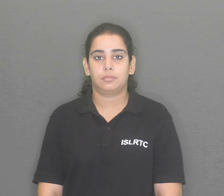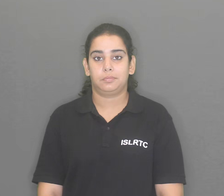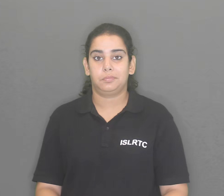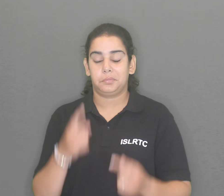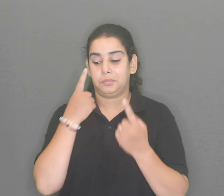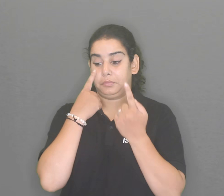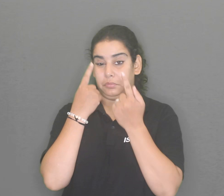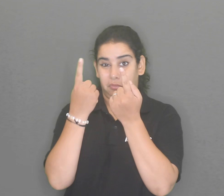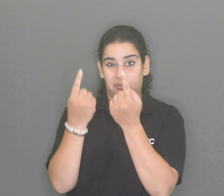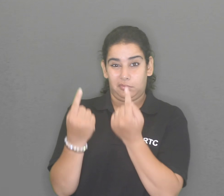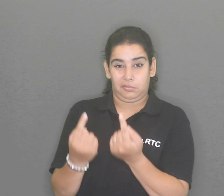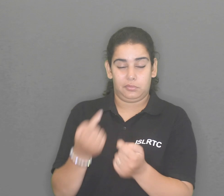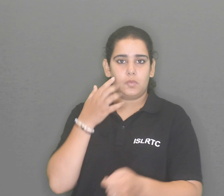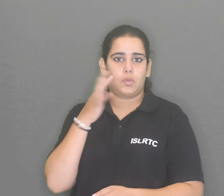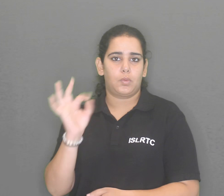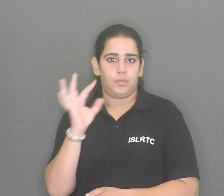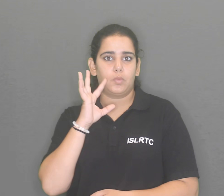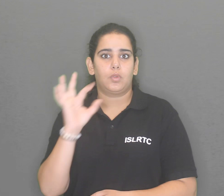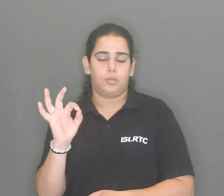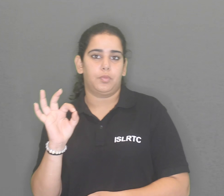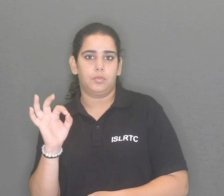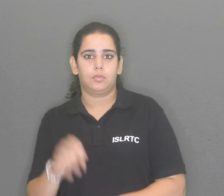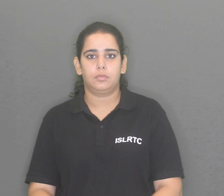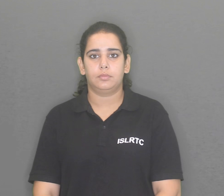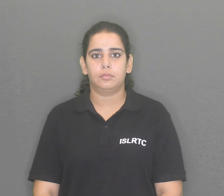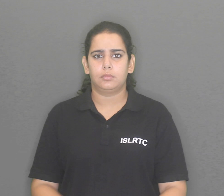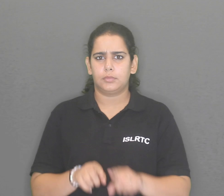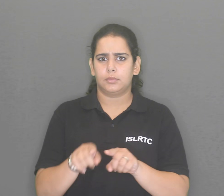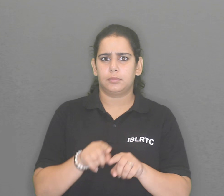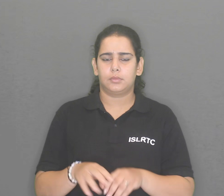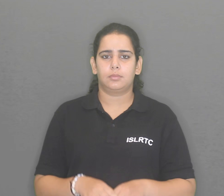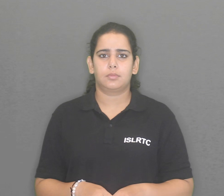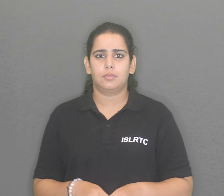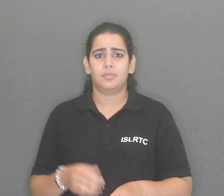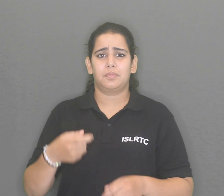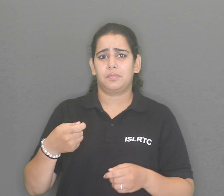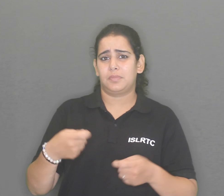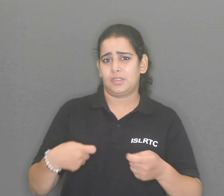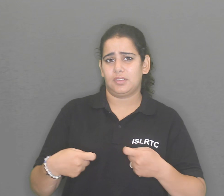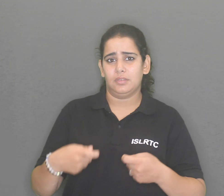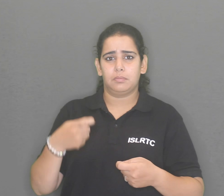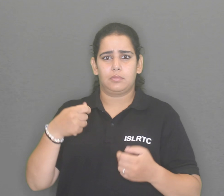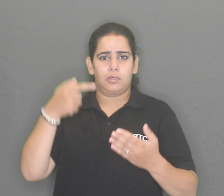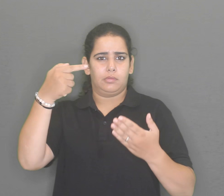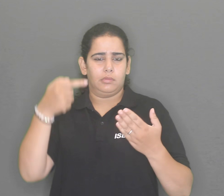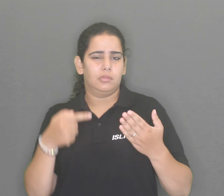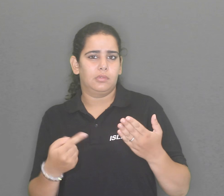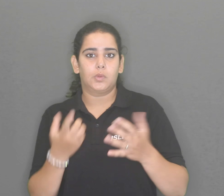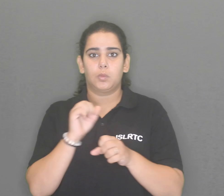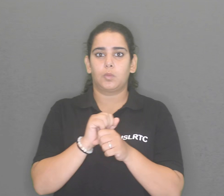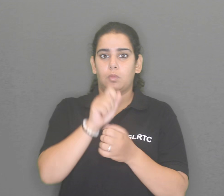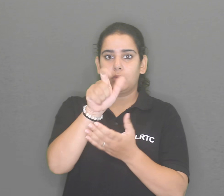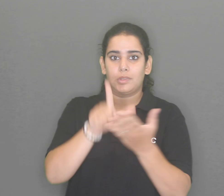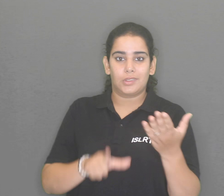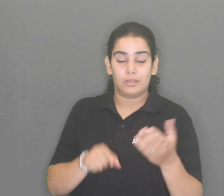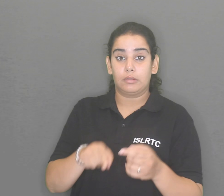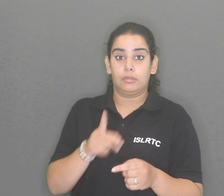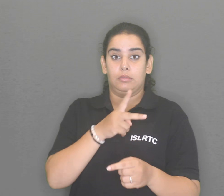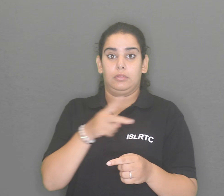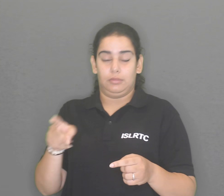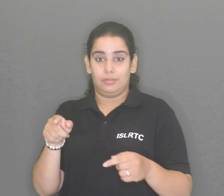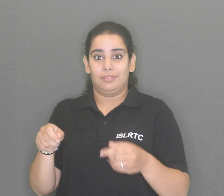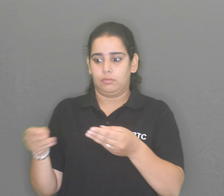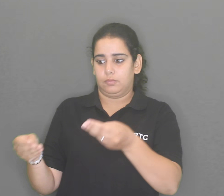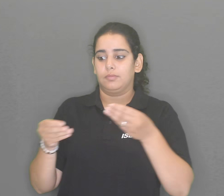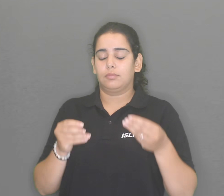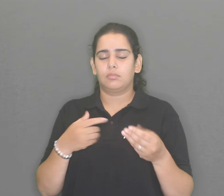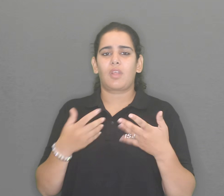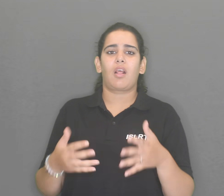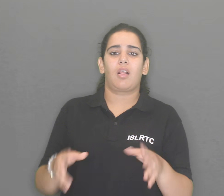Evaluation Summary Your conclusion about a source, based on evidence as to what you hold to be most important or effective